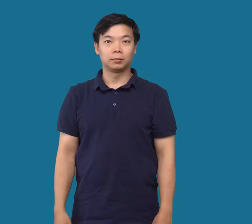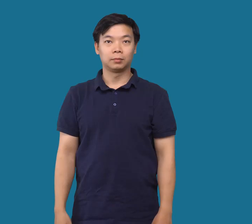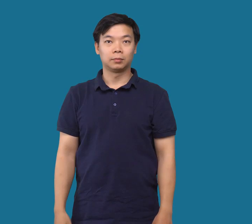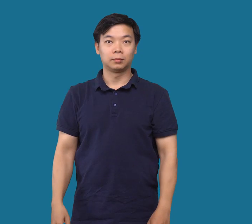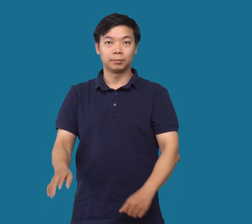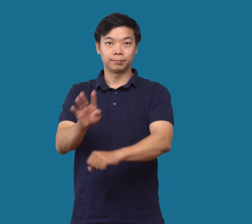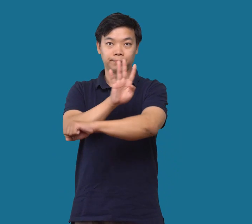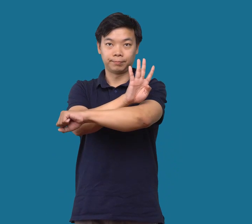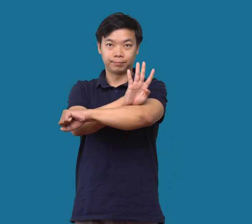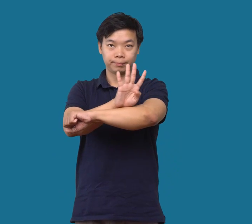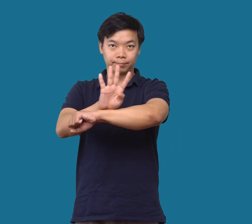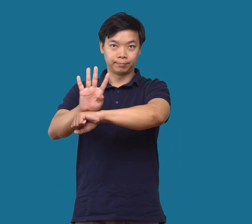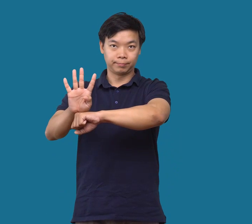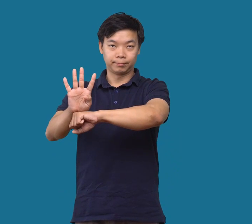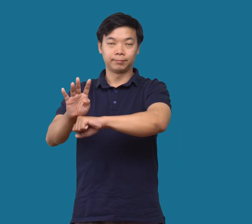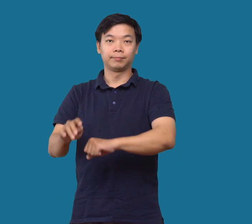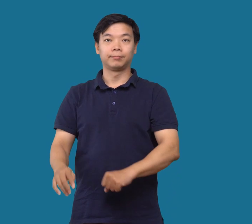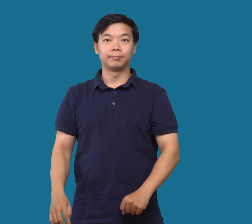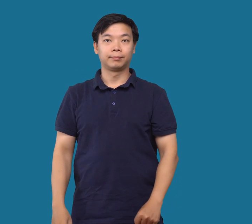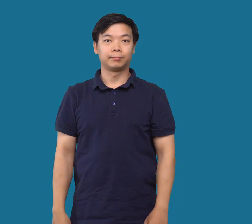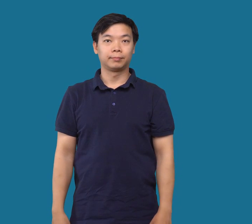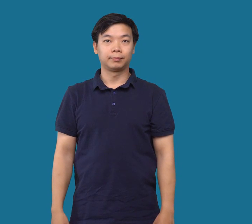công viên